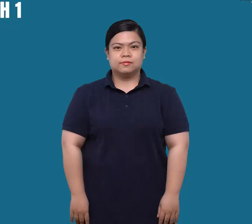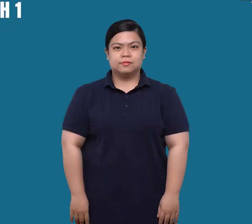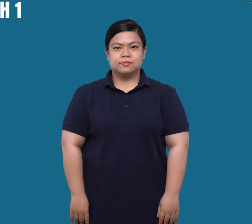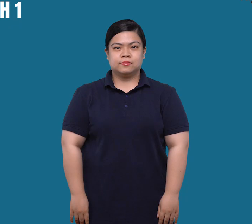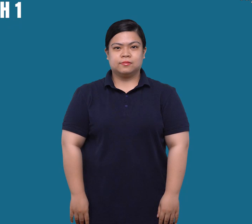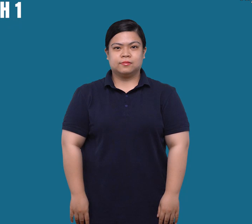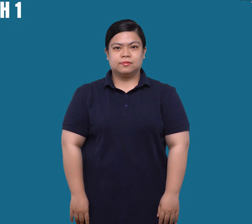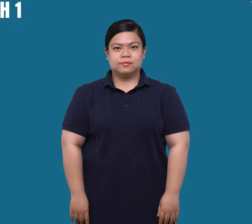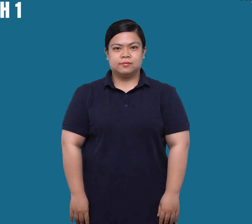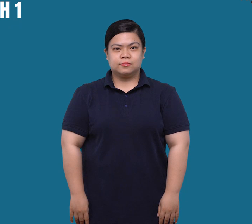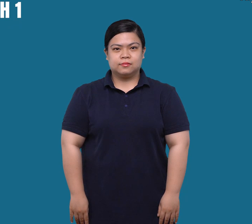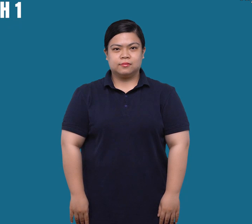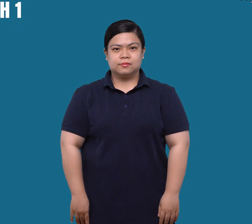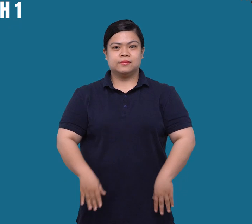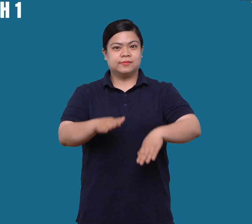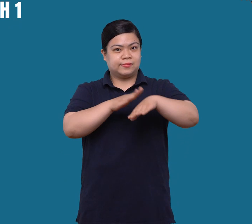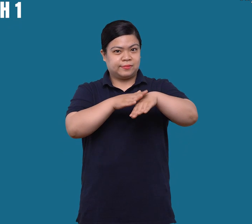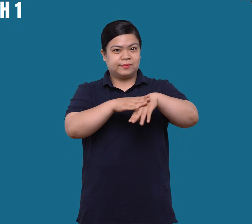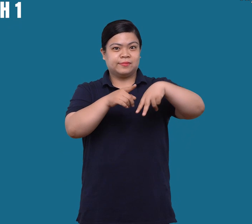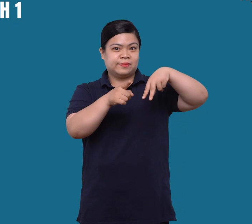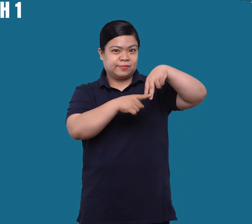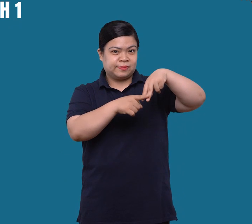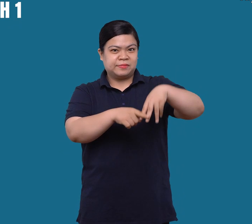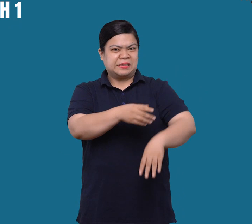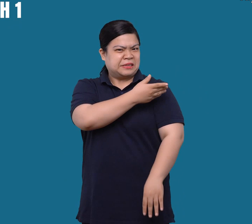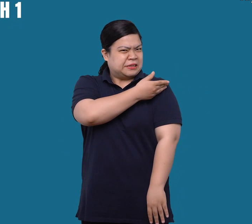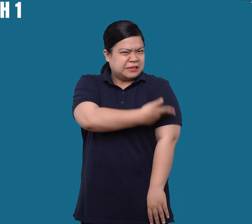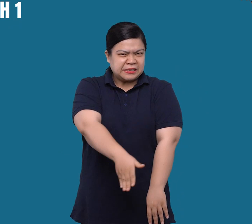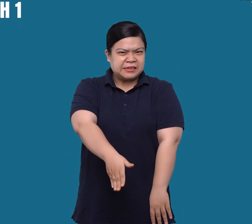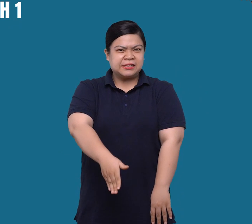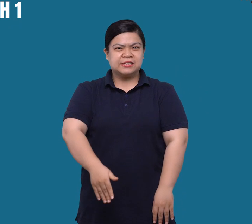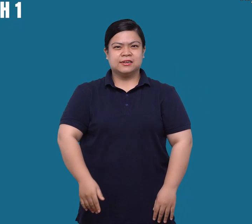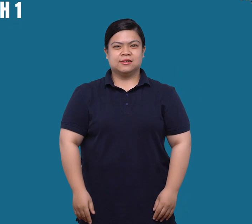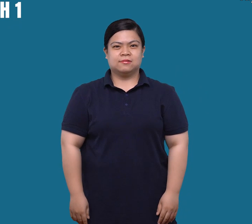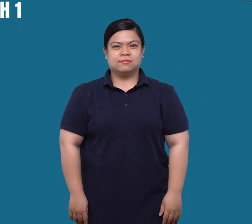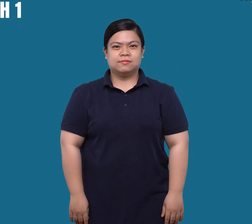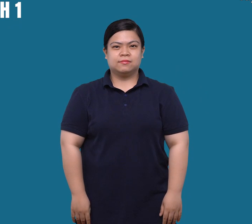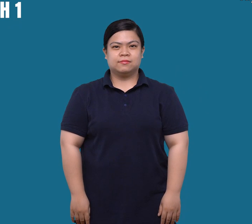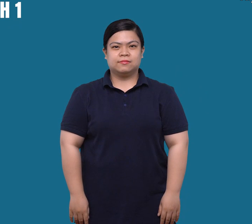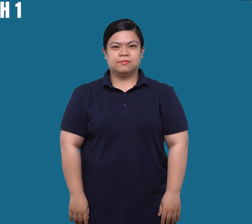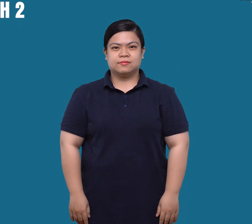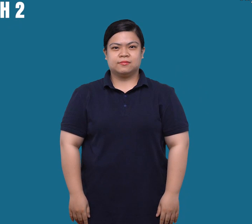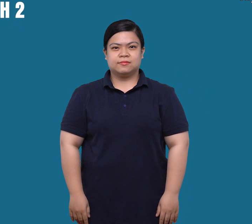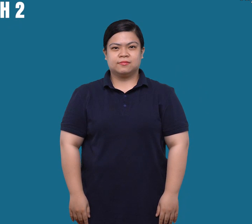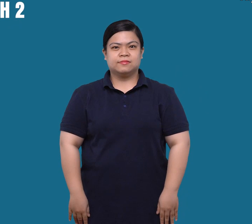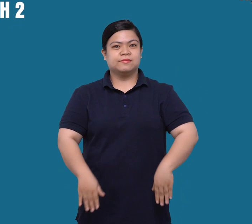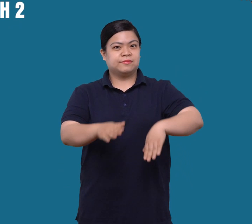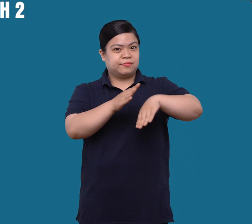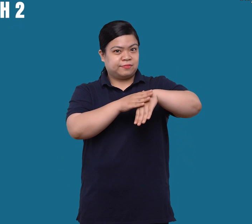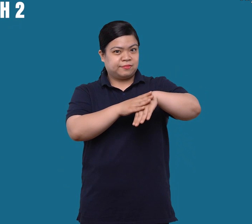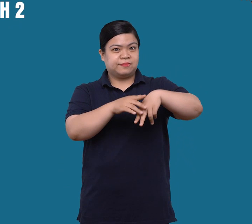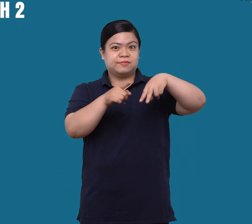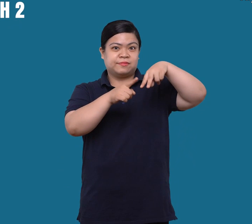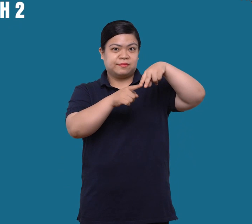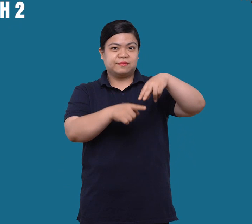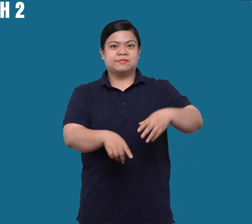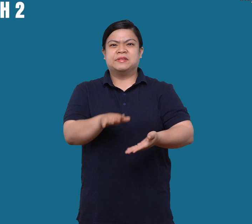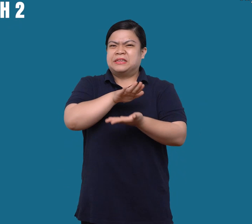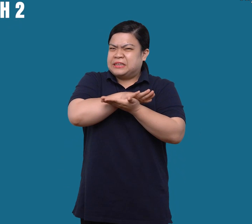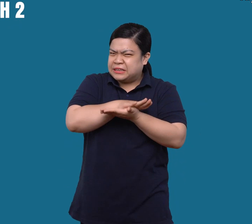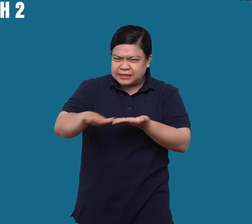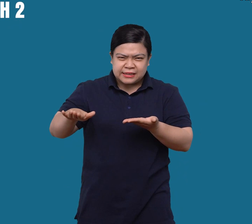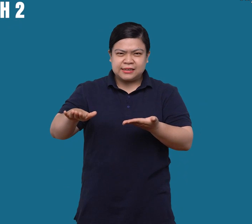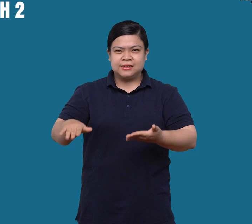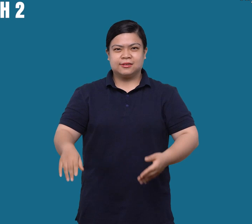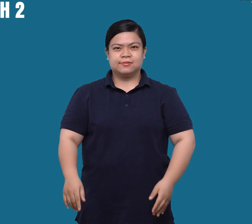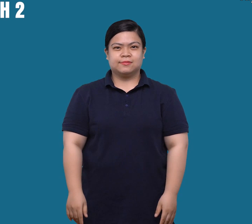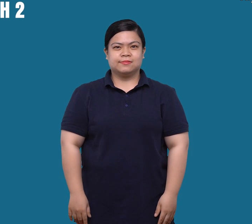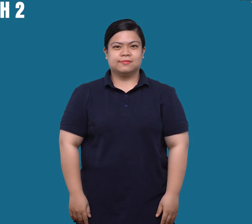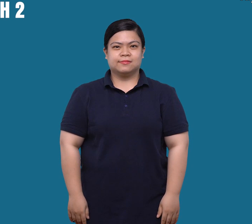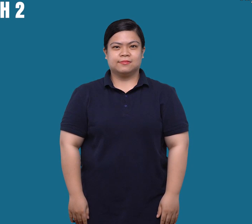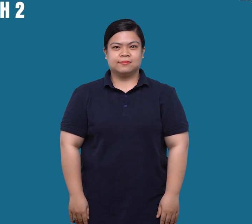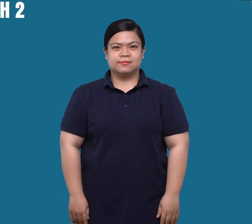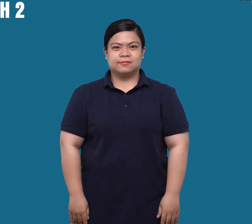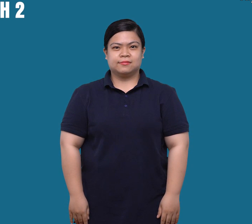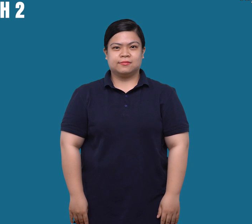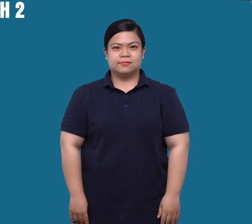tay chân sạch sẽ